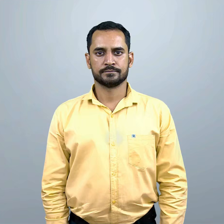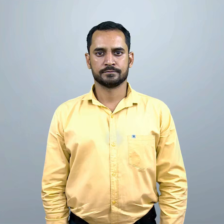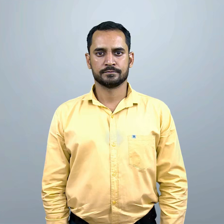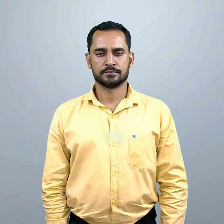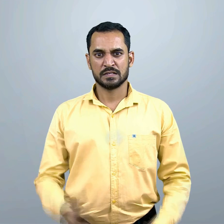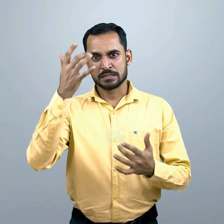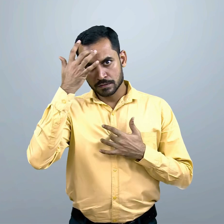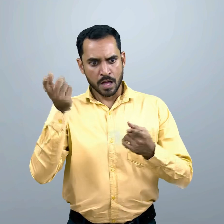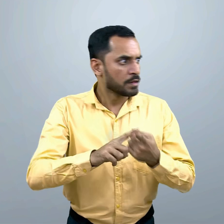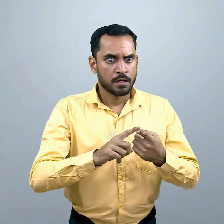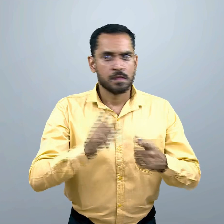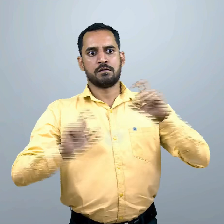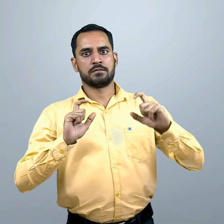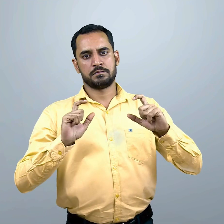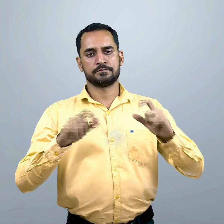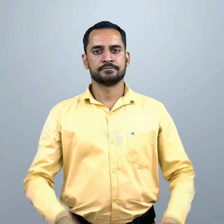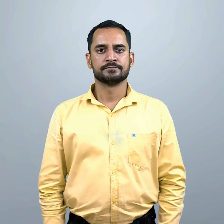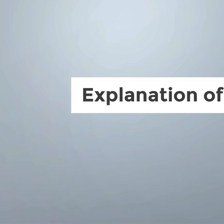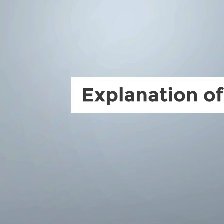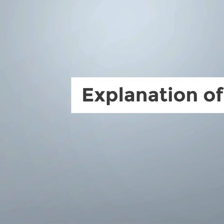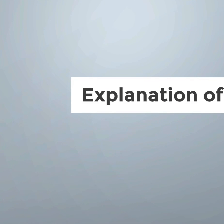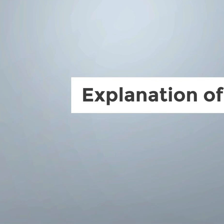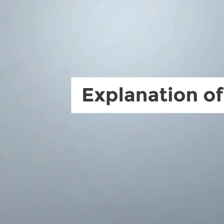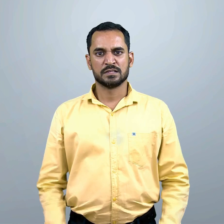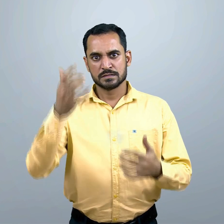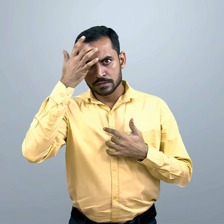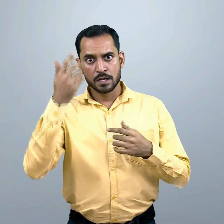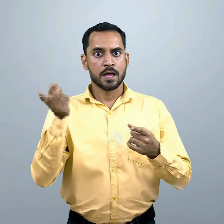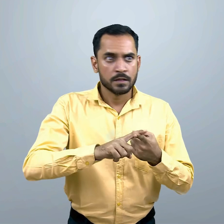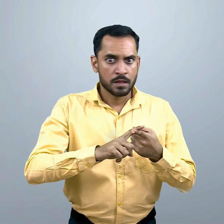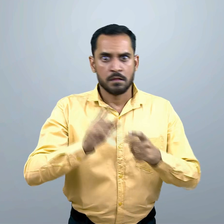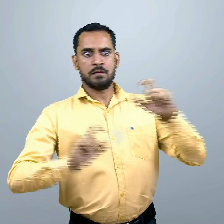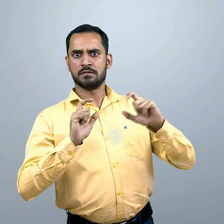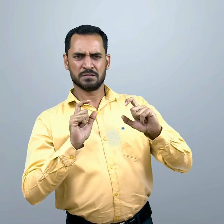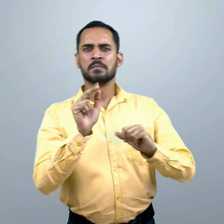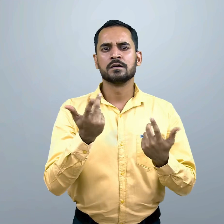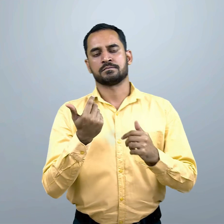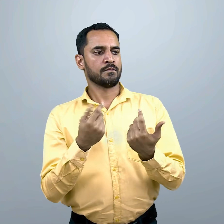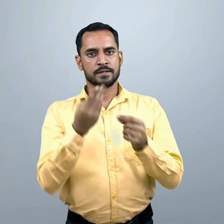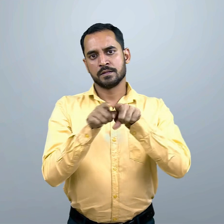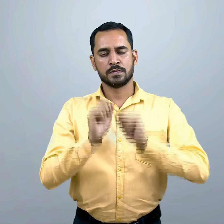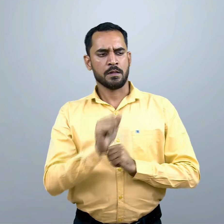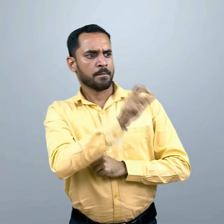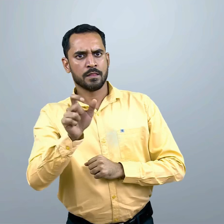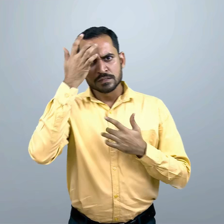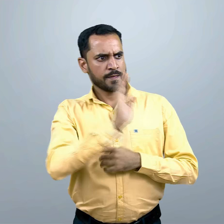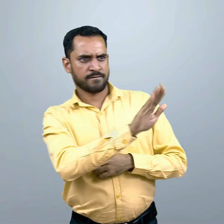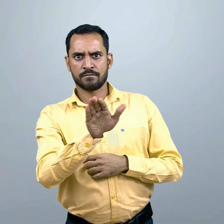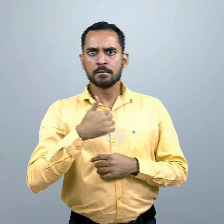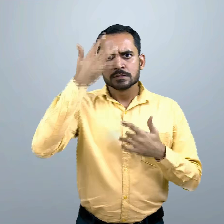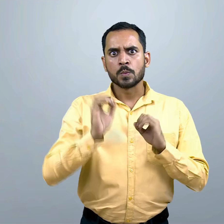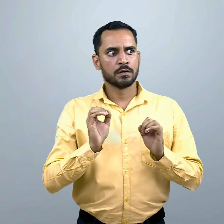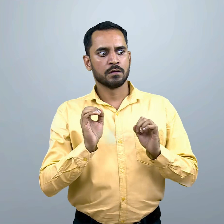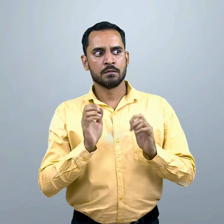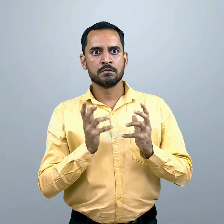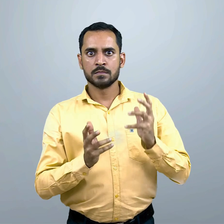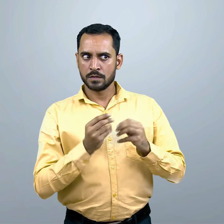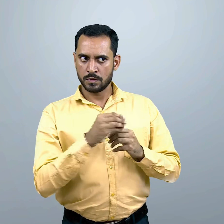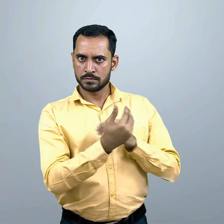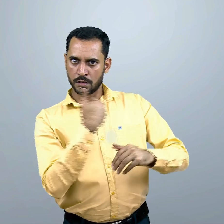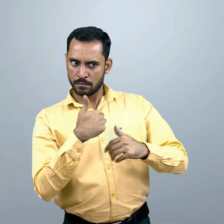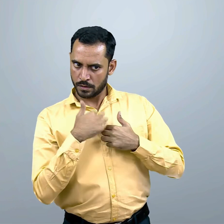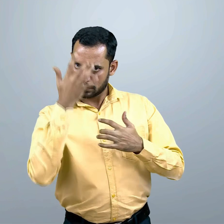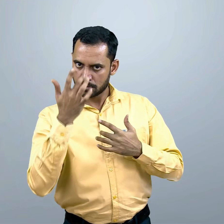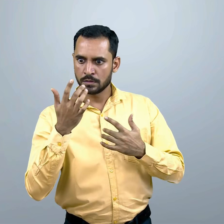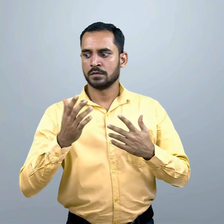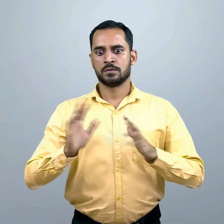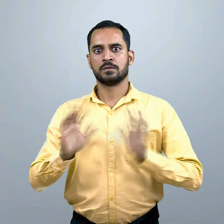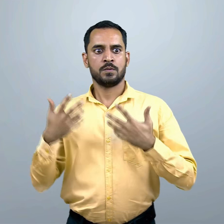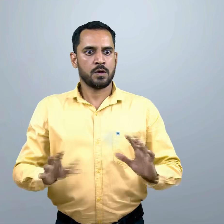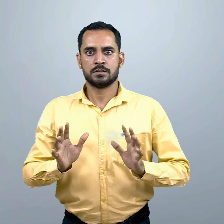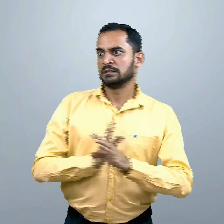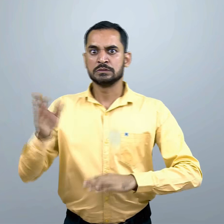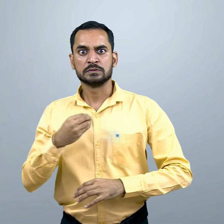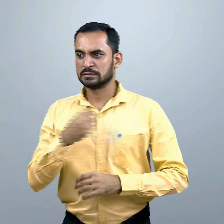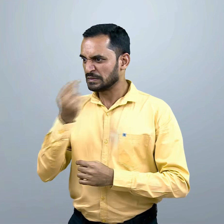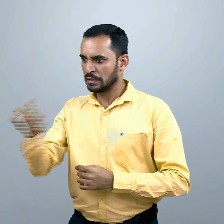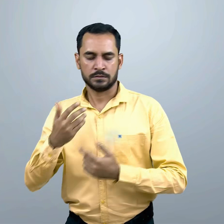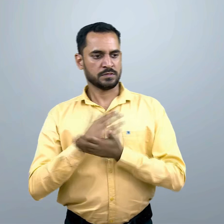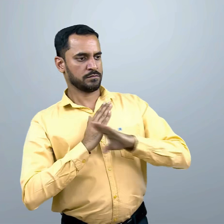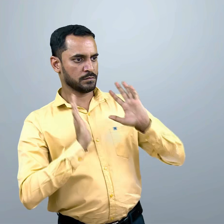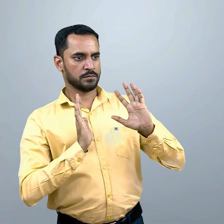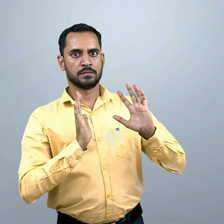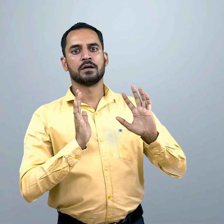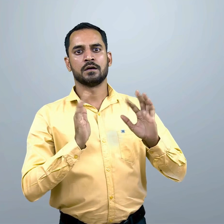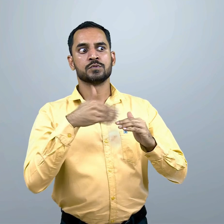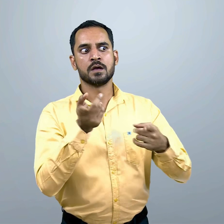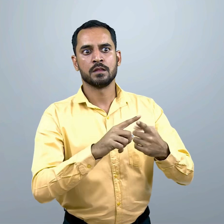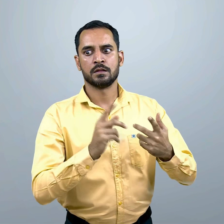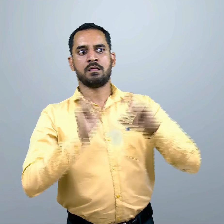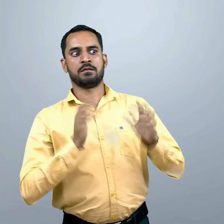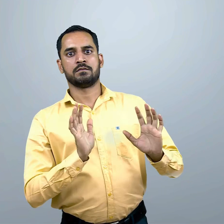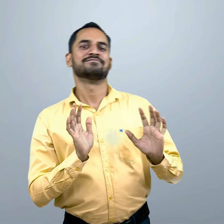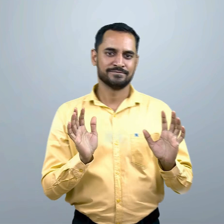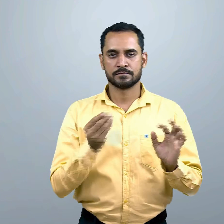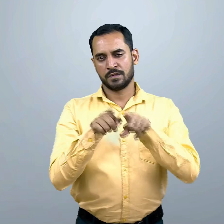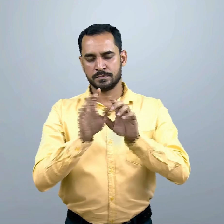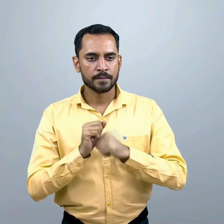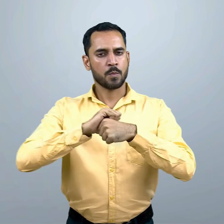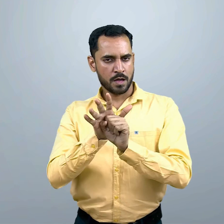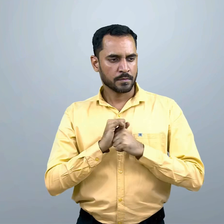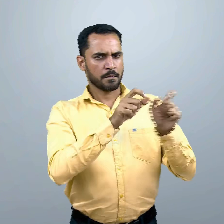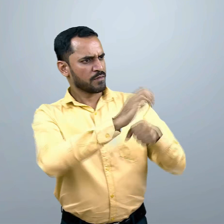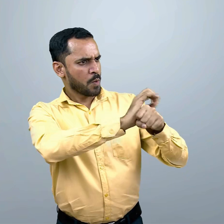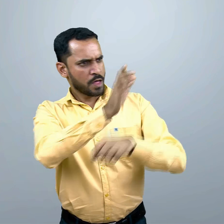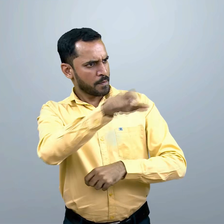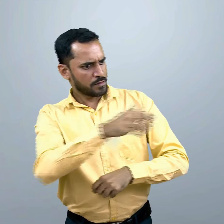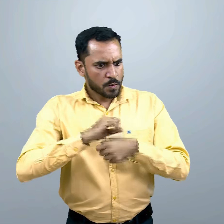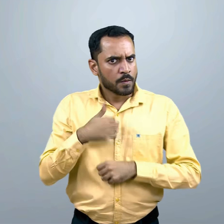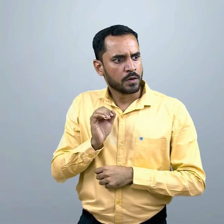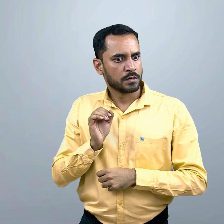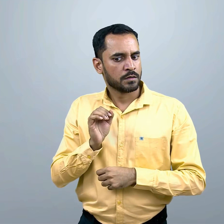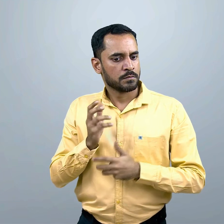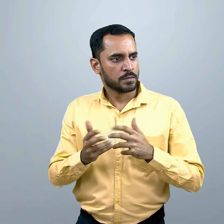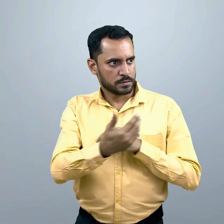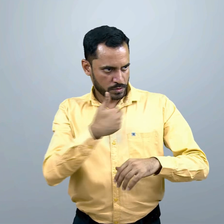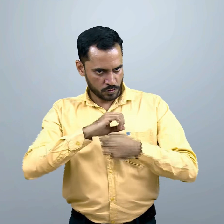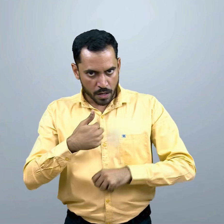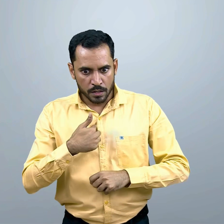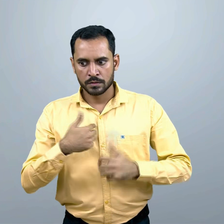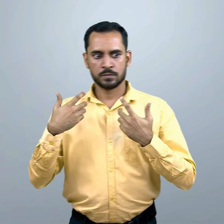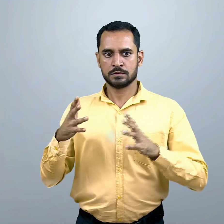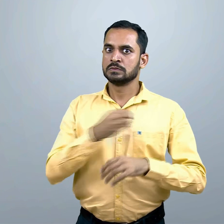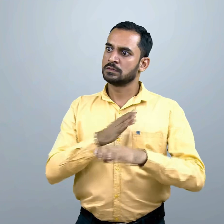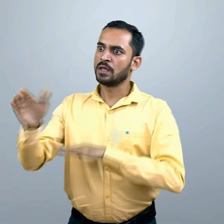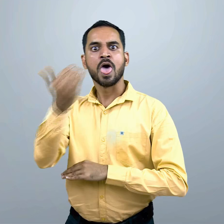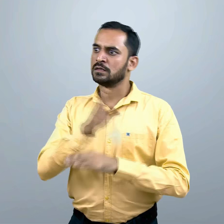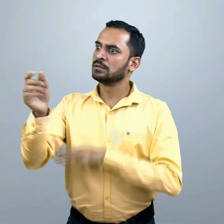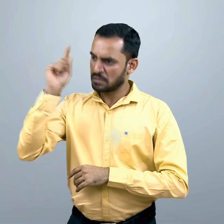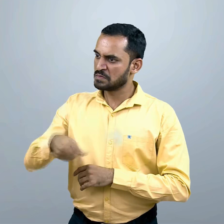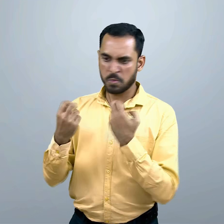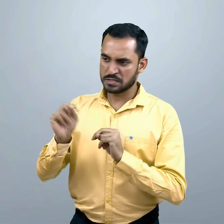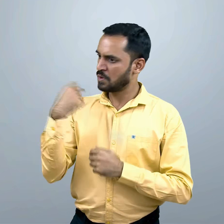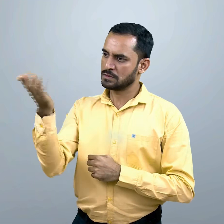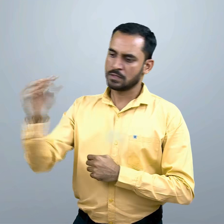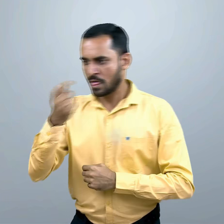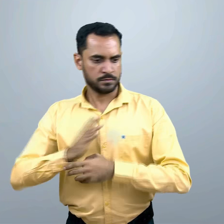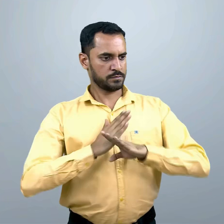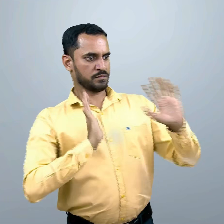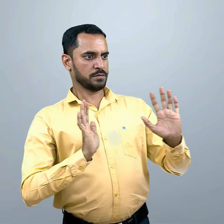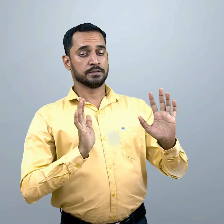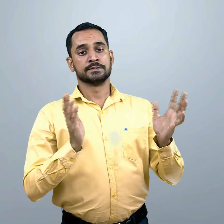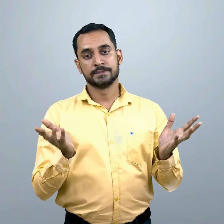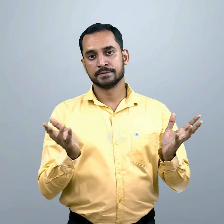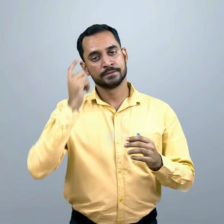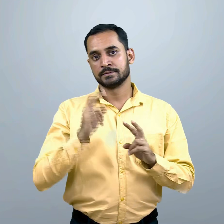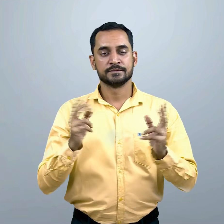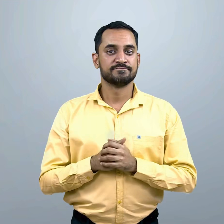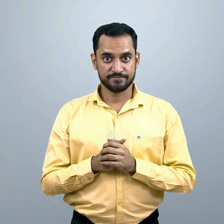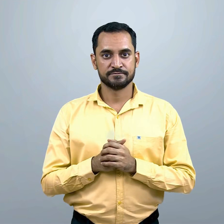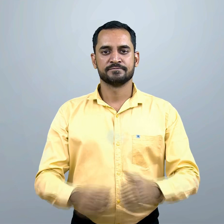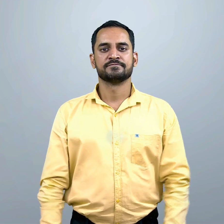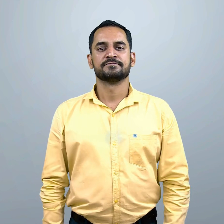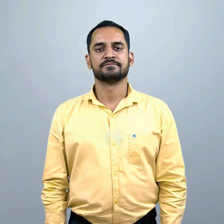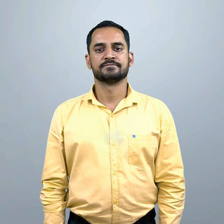Hypochondria